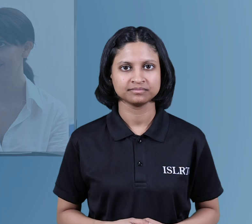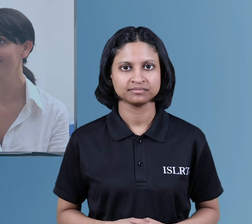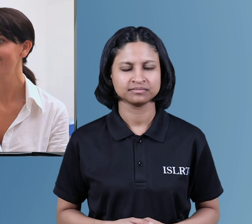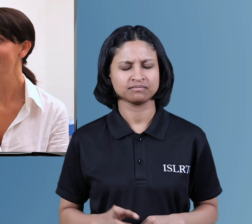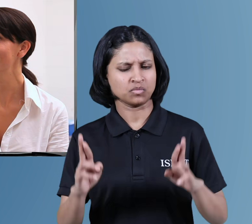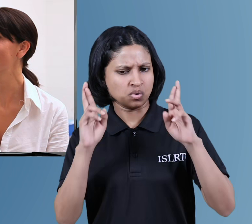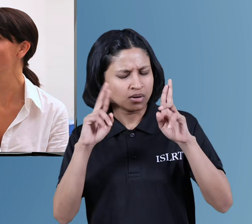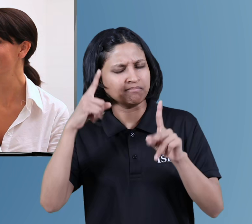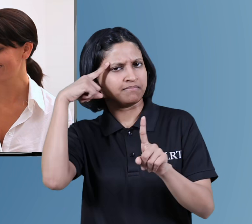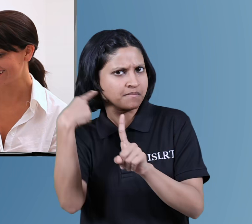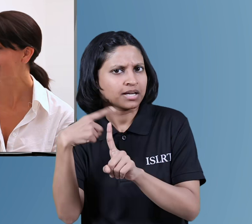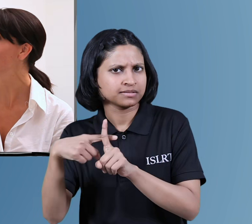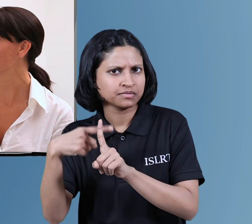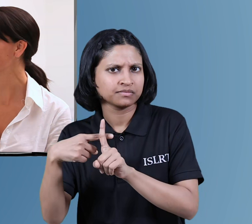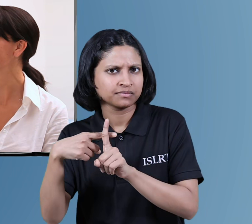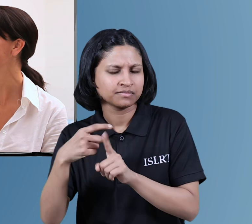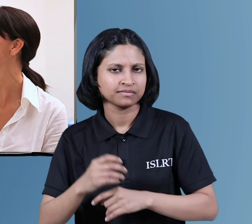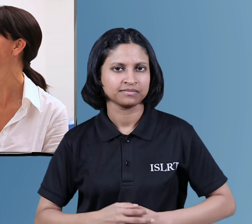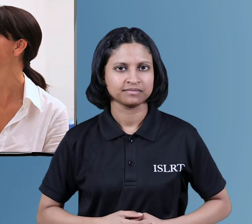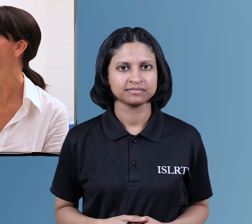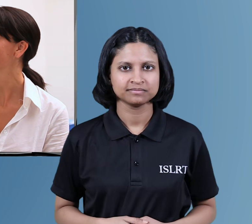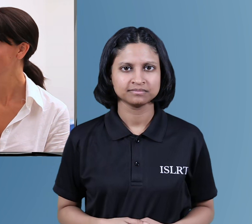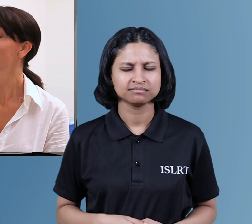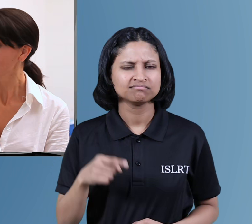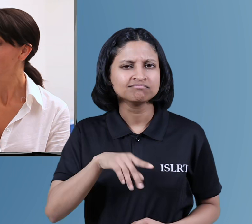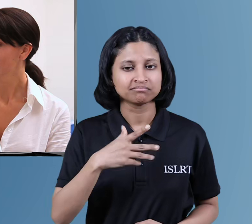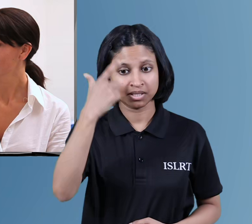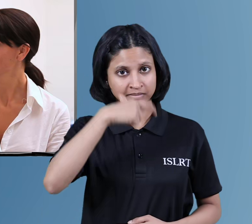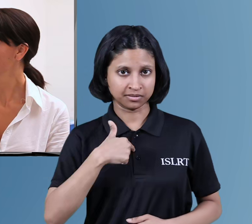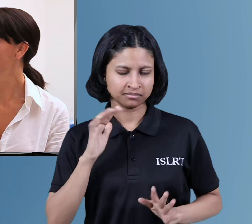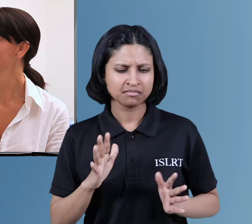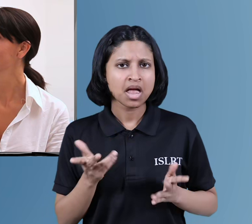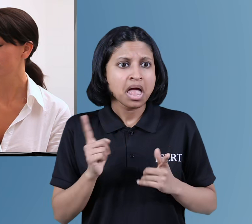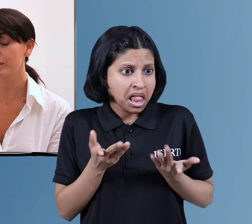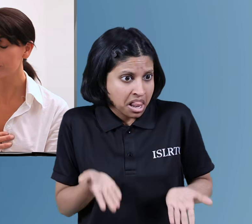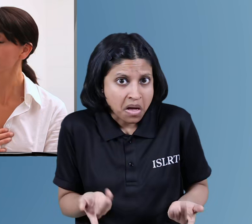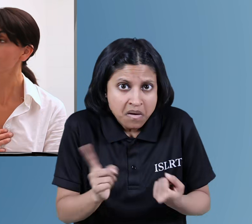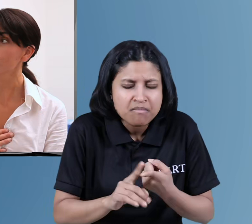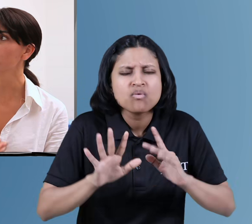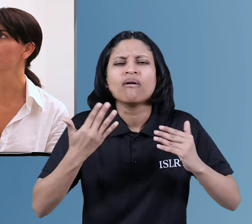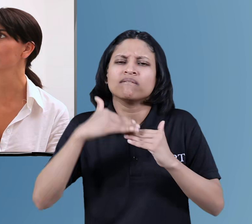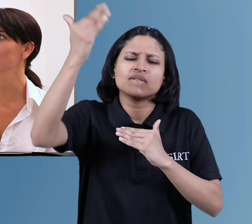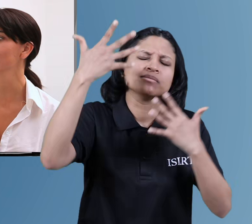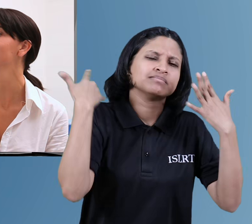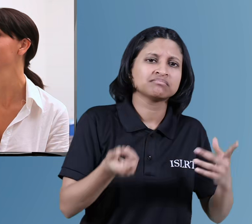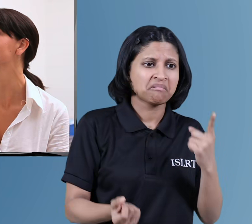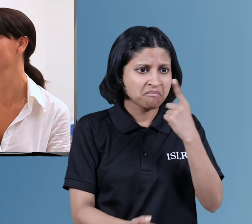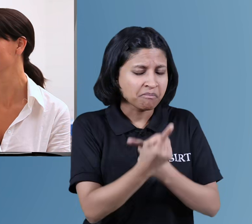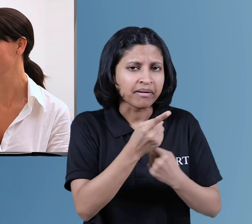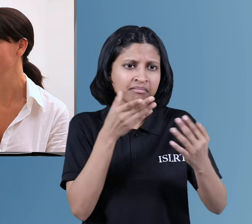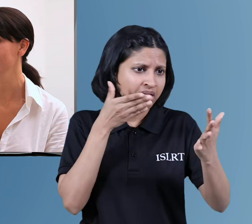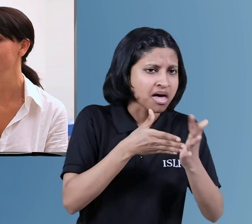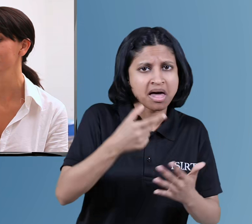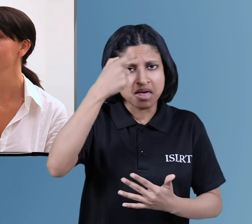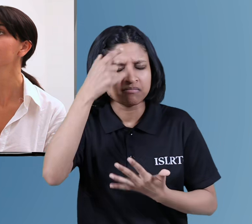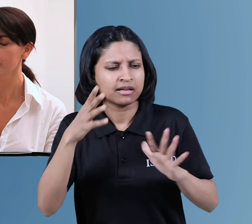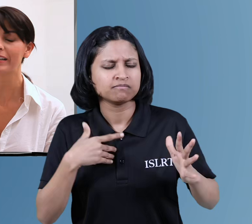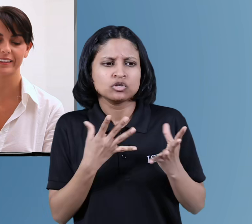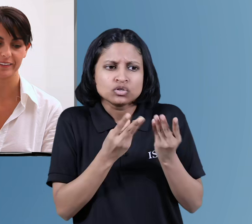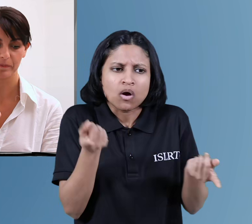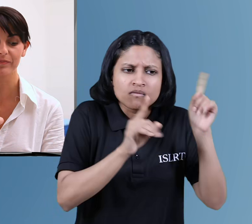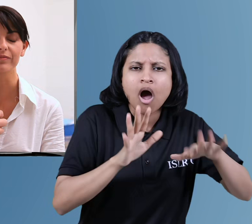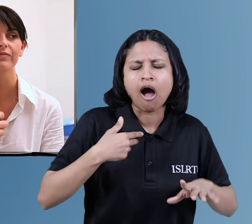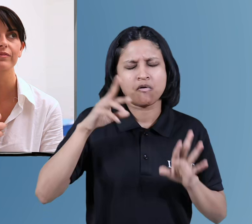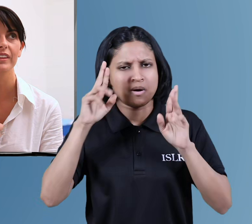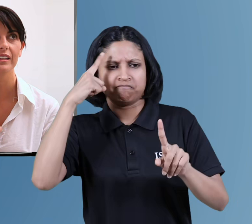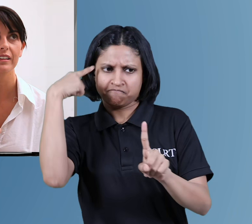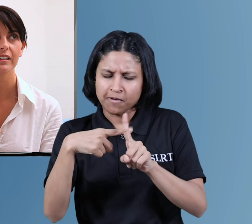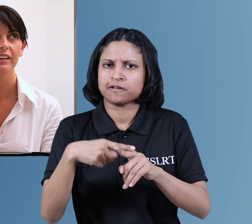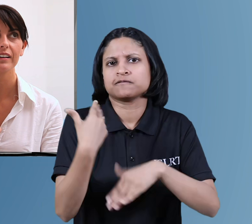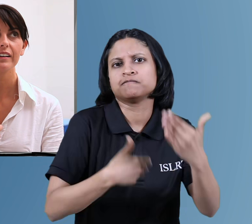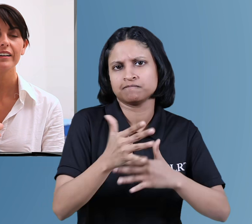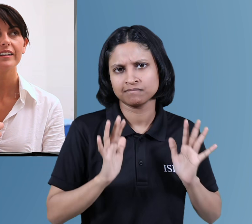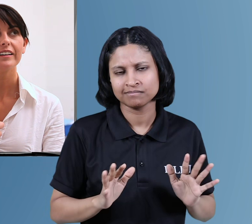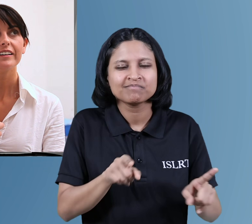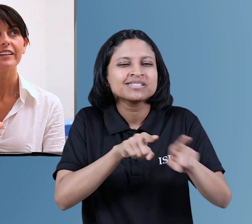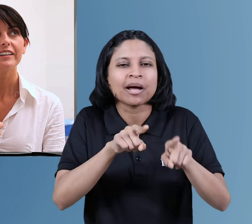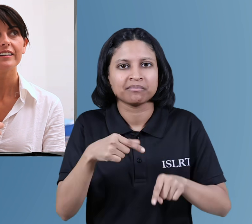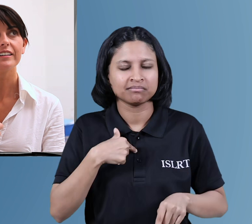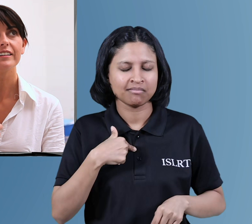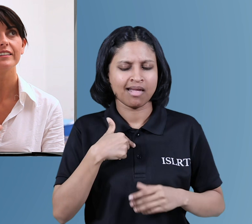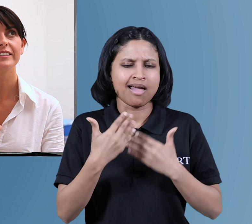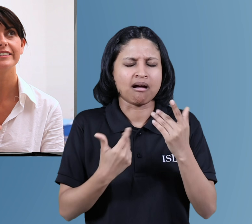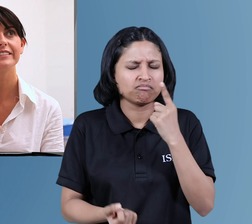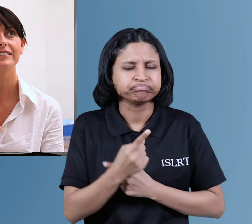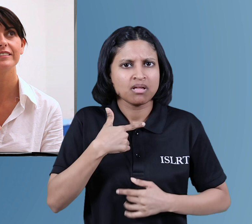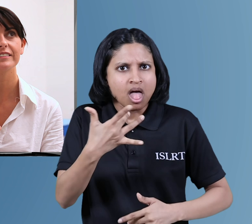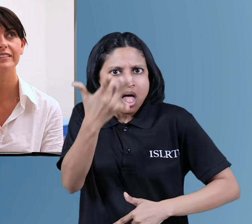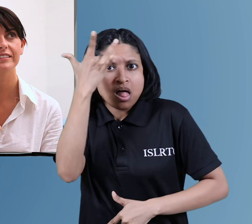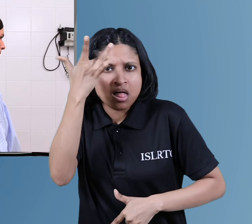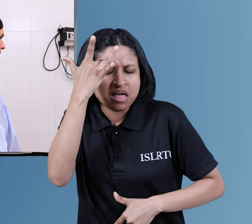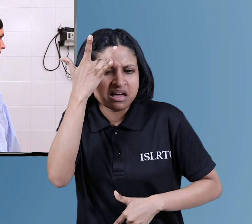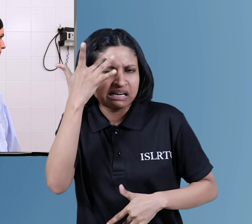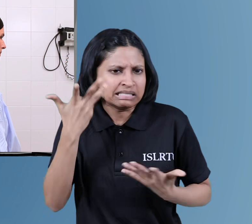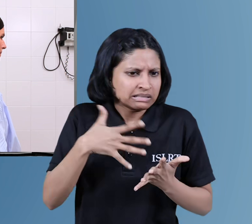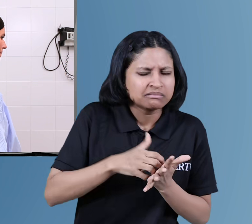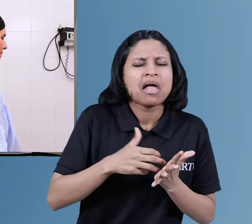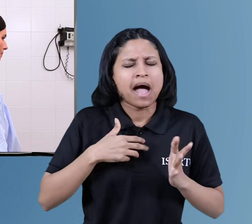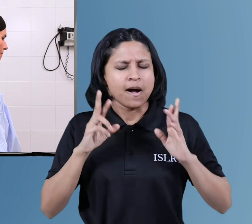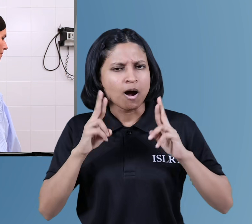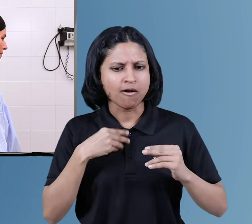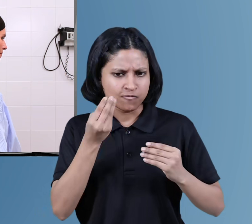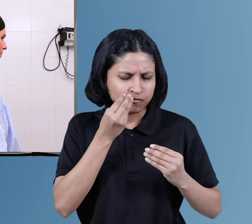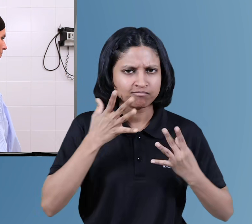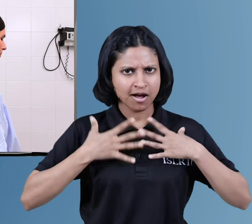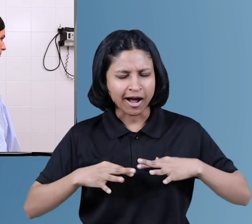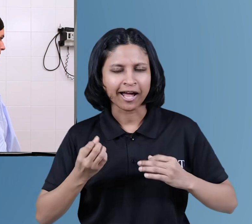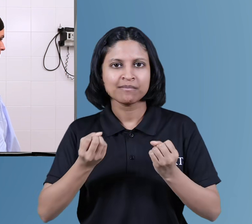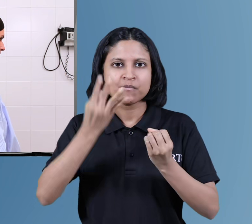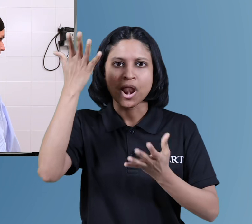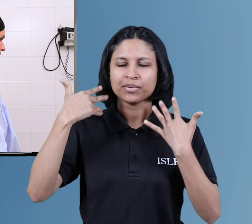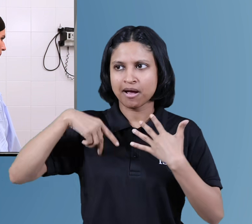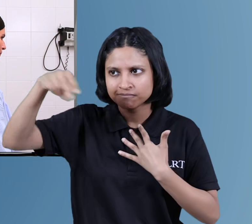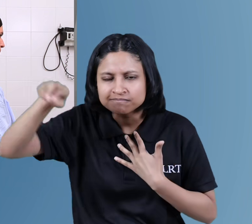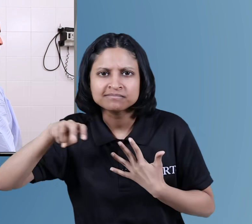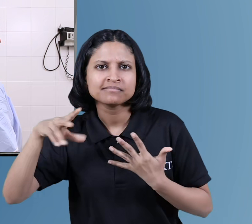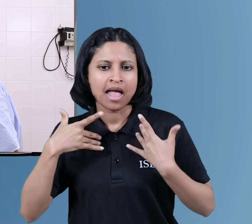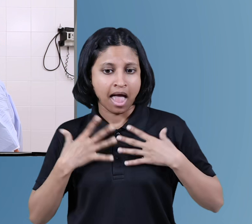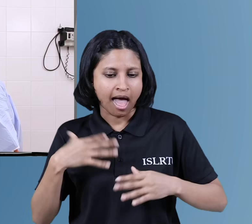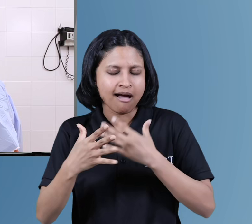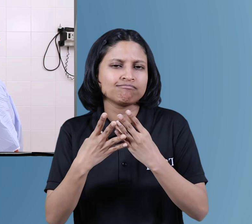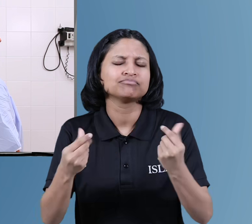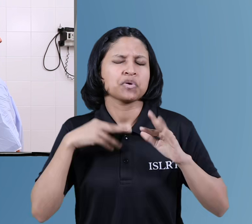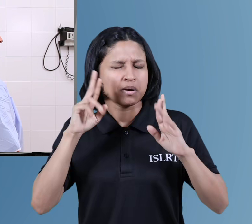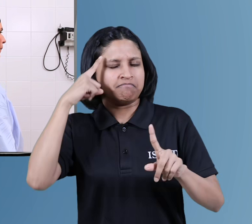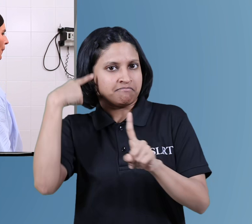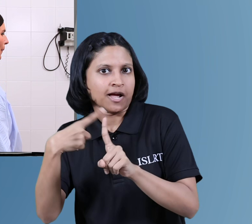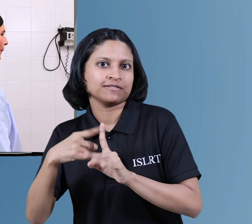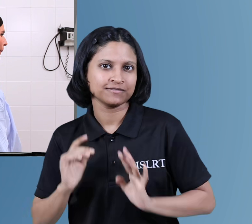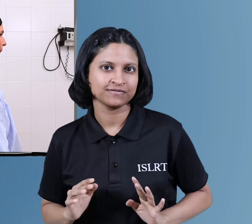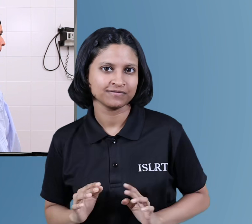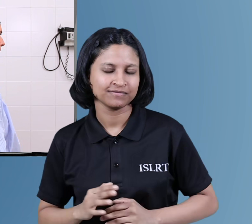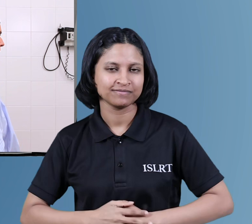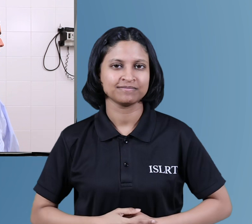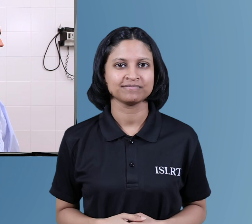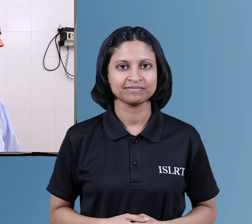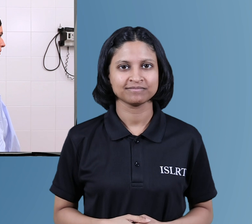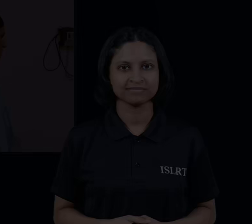Optimistic. Optimistic means having a positive outlook on life, even in difficult situations in the present or future. For example, someone who is diagnosed with an illness but remains hopeful that they will get better through healthcare, medication and lifestyle changes, is considered optimistic.